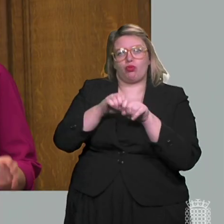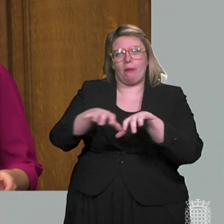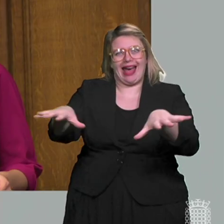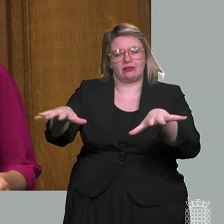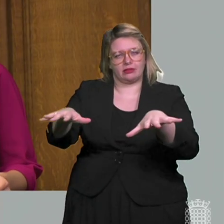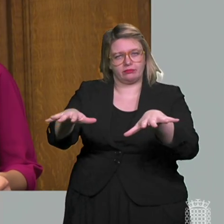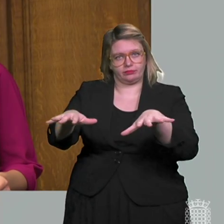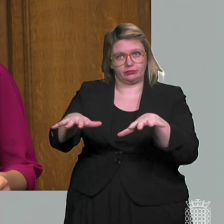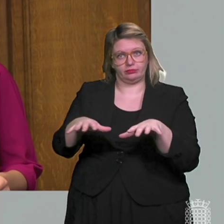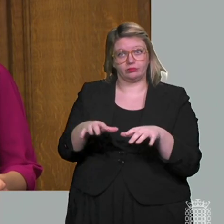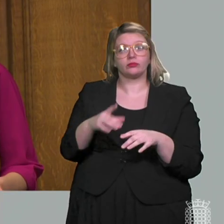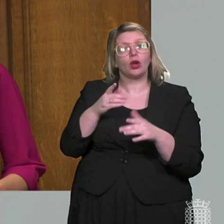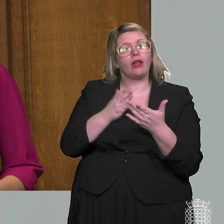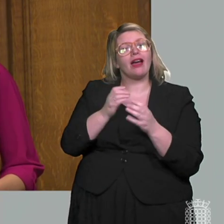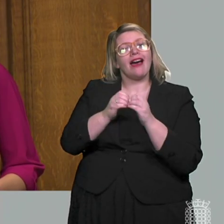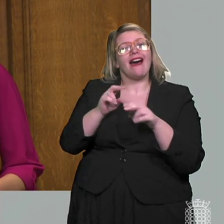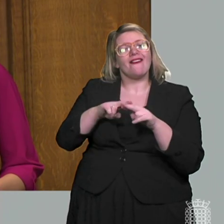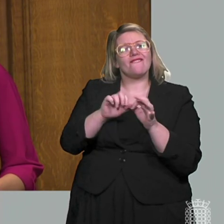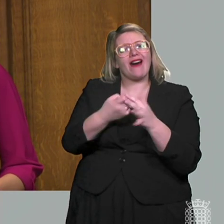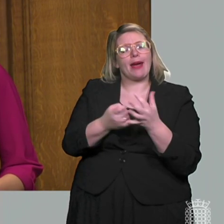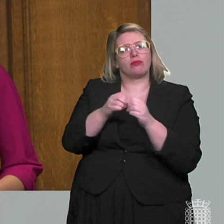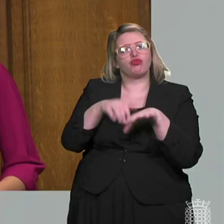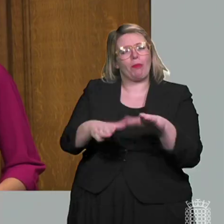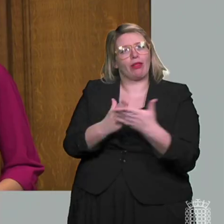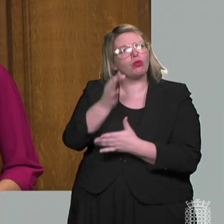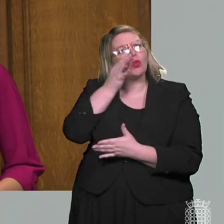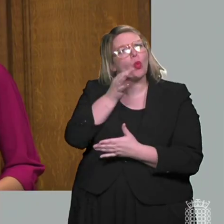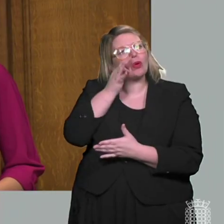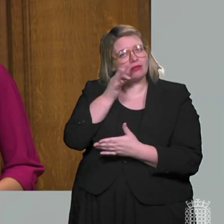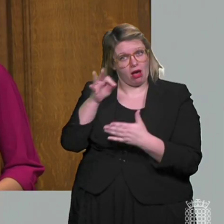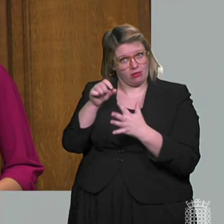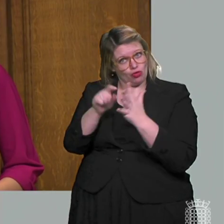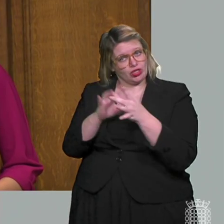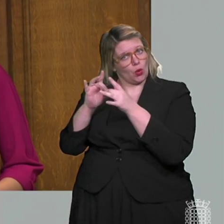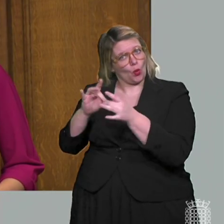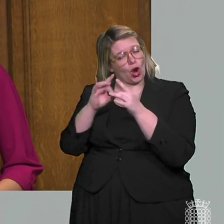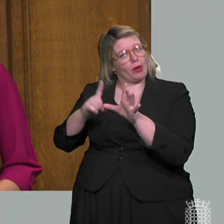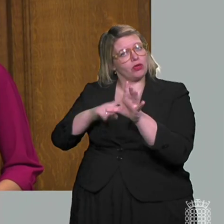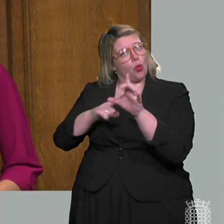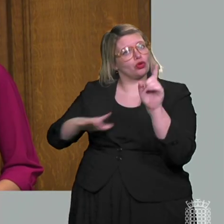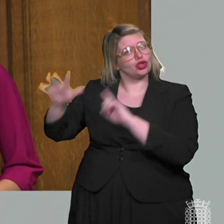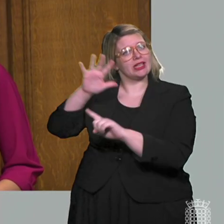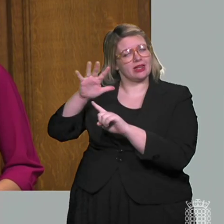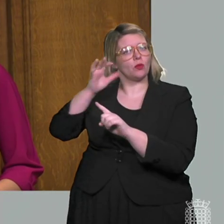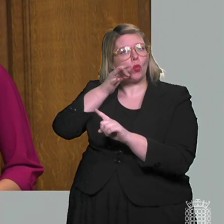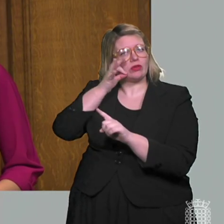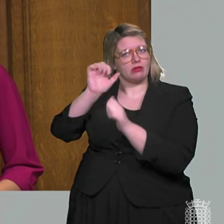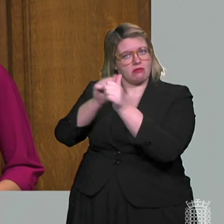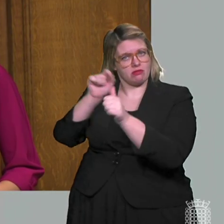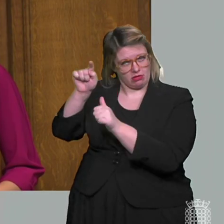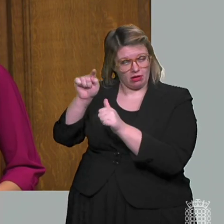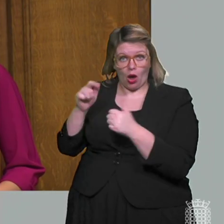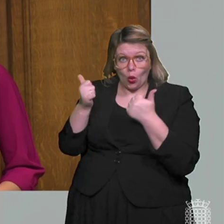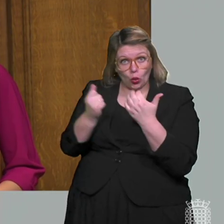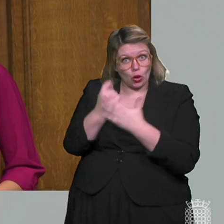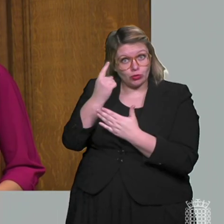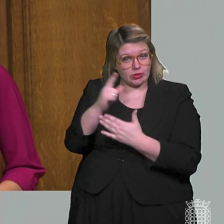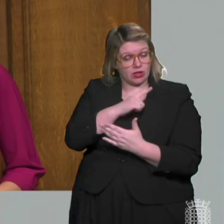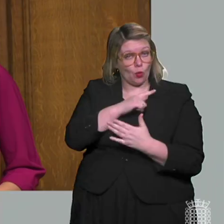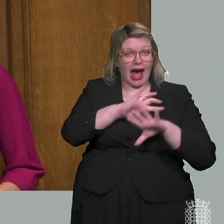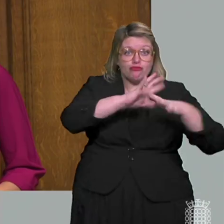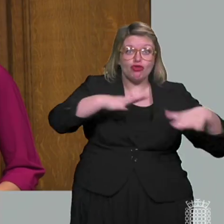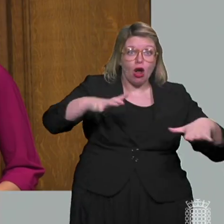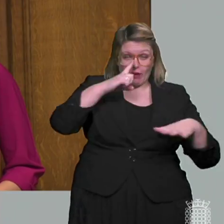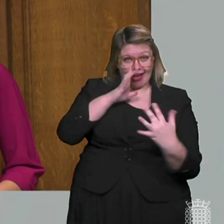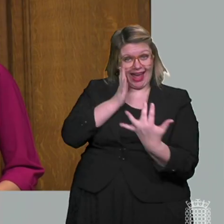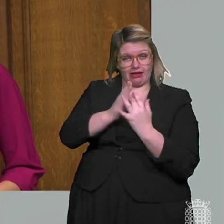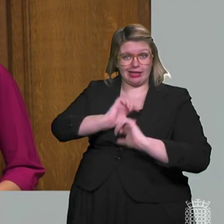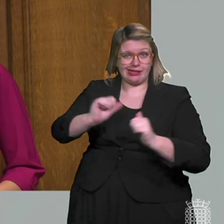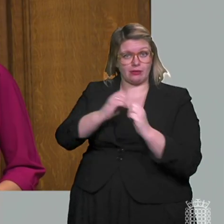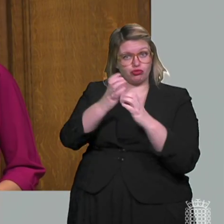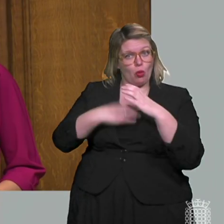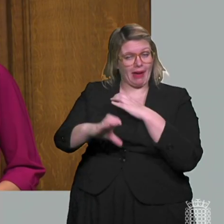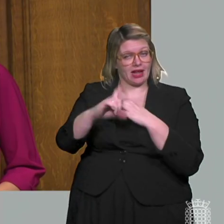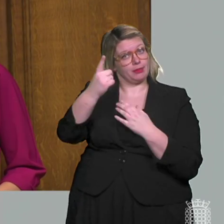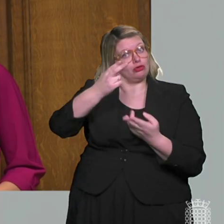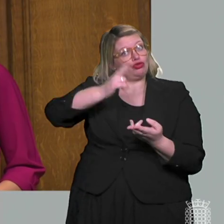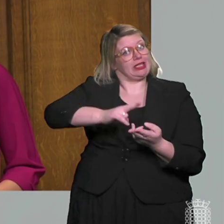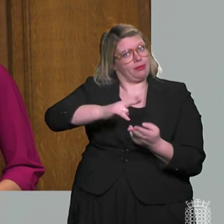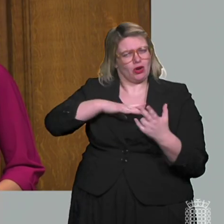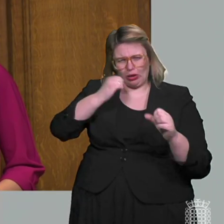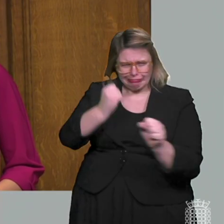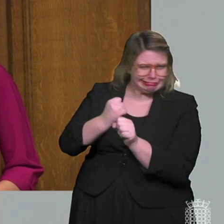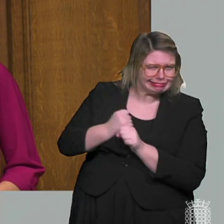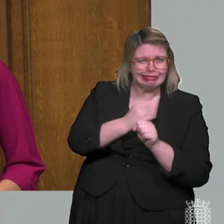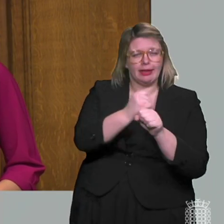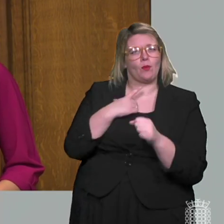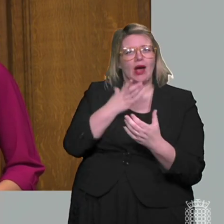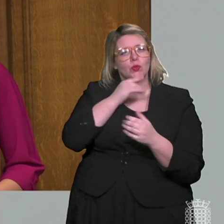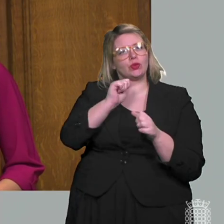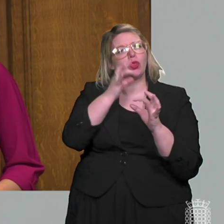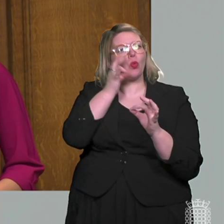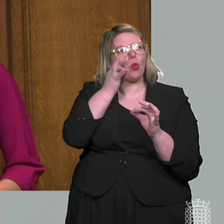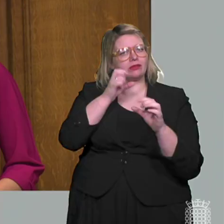The fibre in the water project, which is happening in partnership with Yorkshire Water, is of huge interest to my constituents as it promises the opportunity for rural areas to access high-speed broadband without the cost and inconvenience of major infrastructure works.